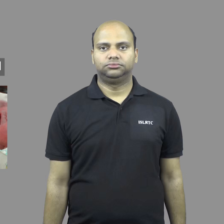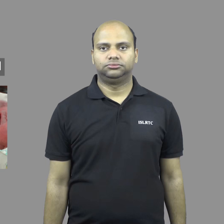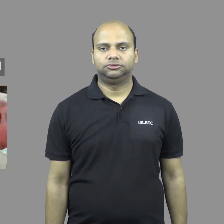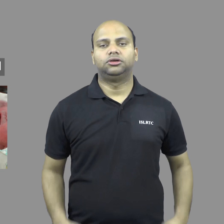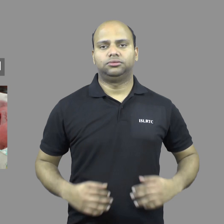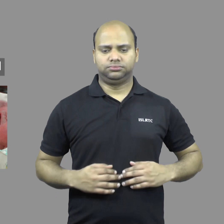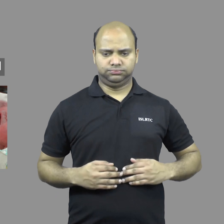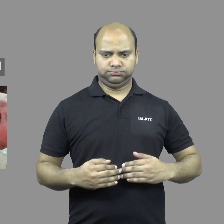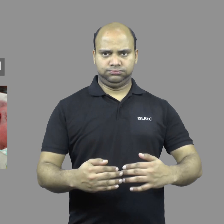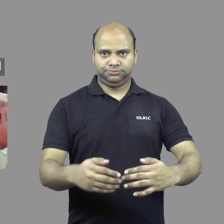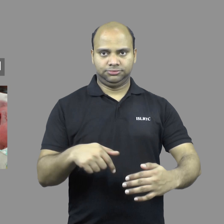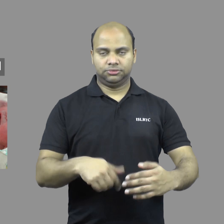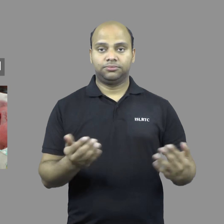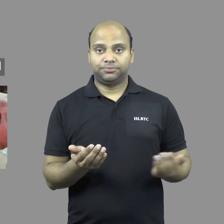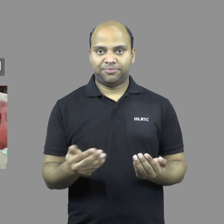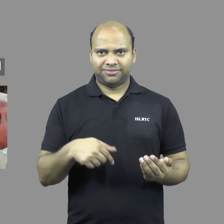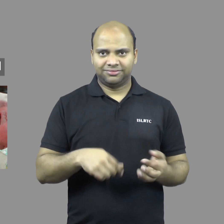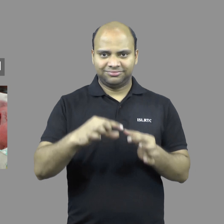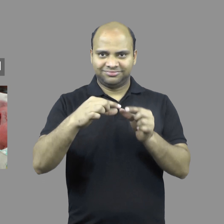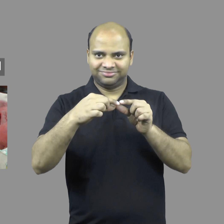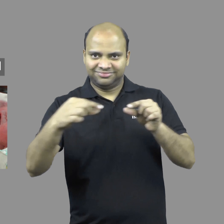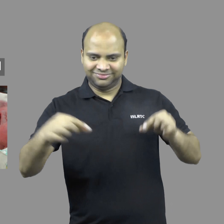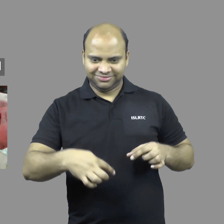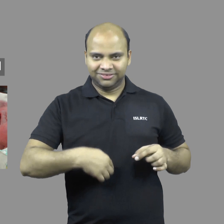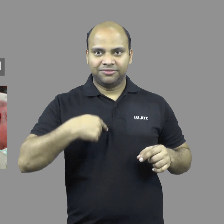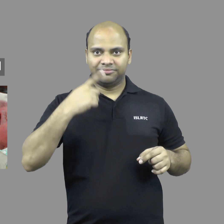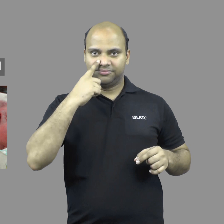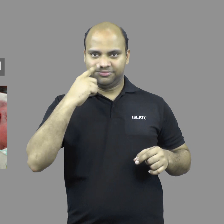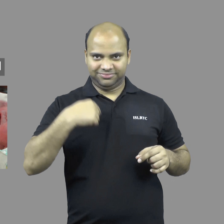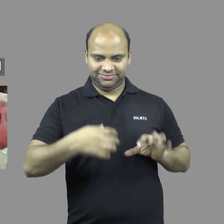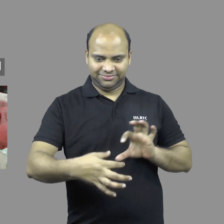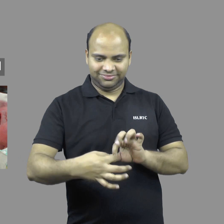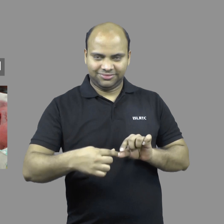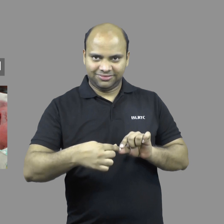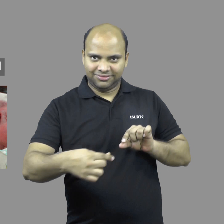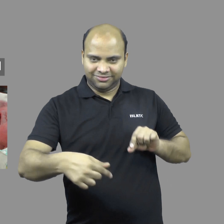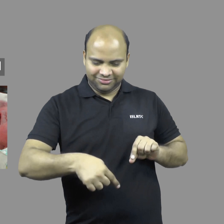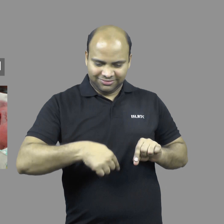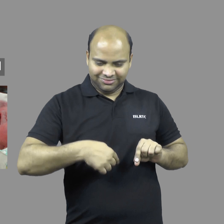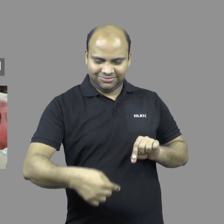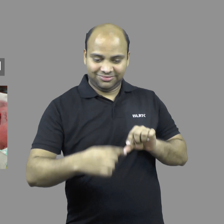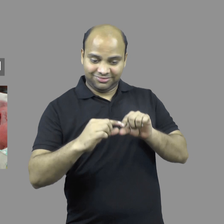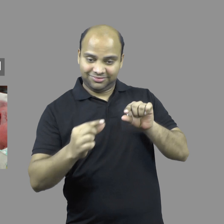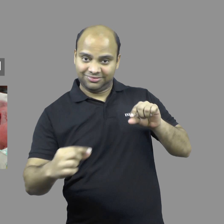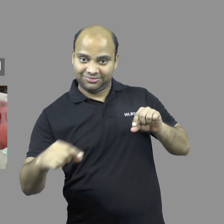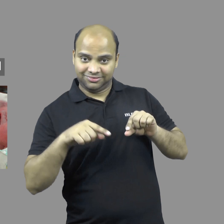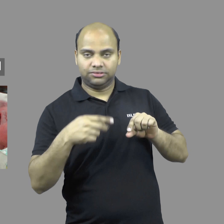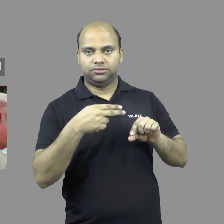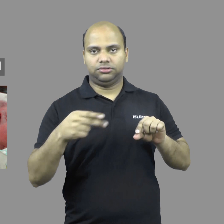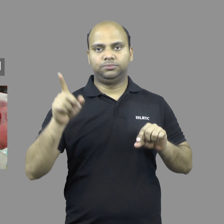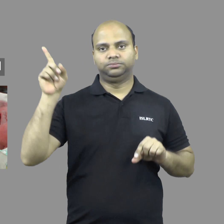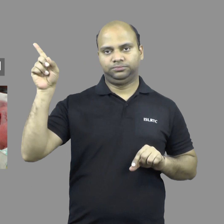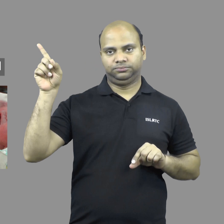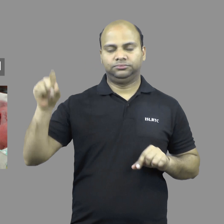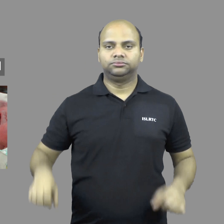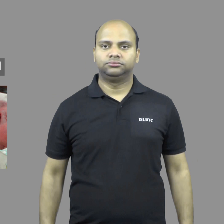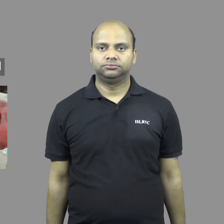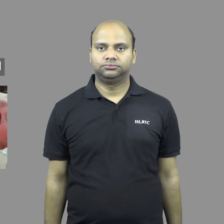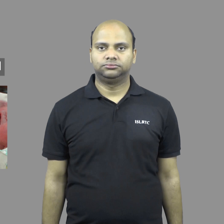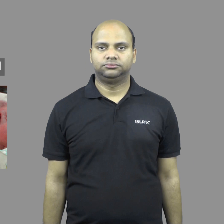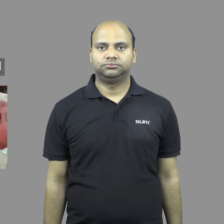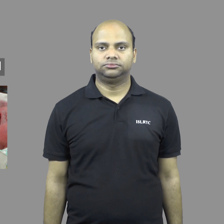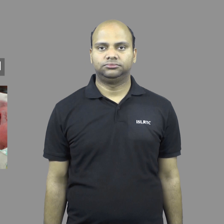Umbilical Cord